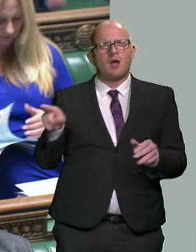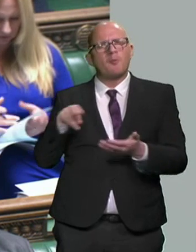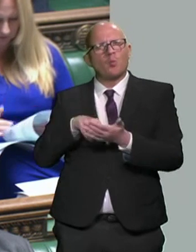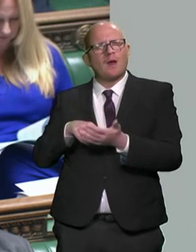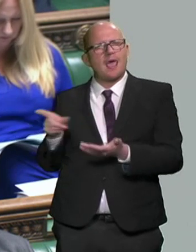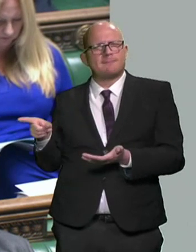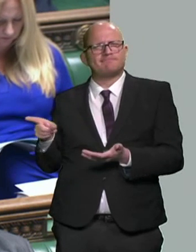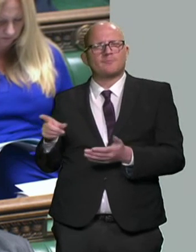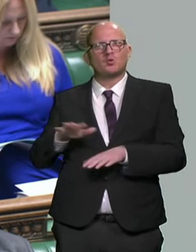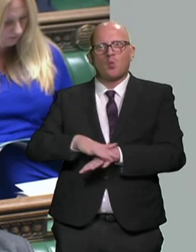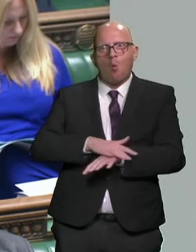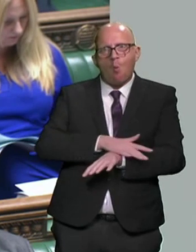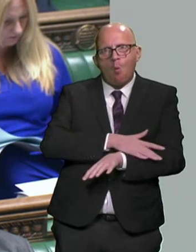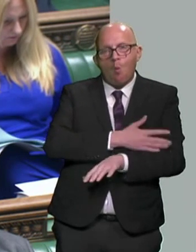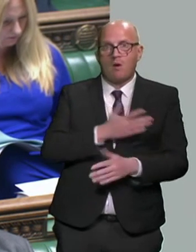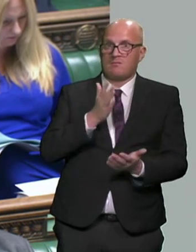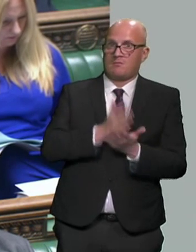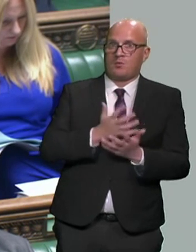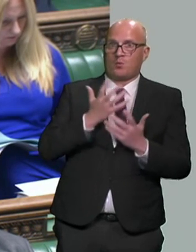It is slow and eye-wateringly expensive.